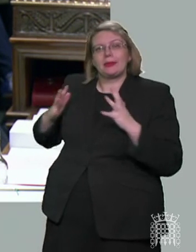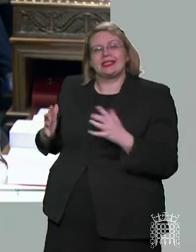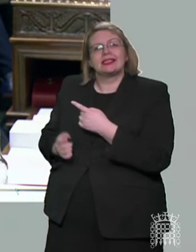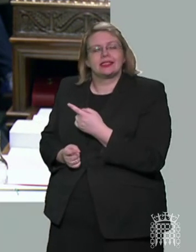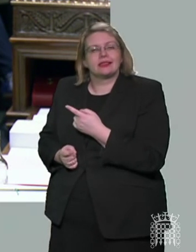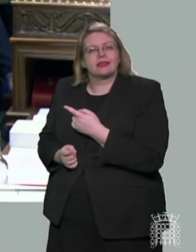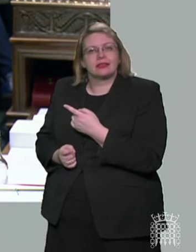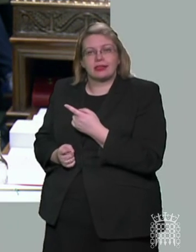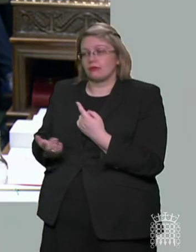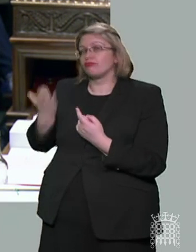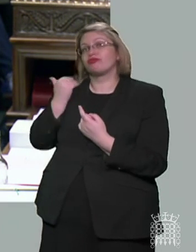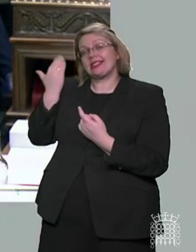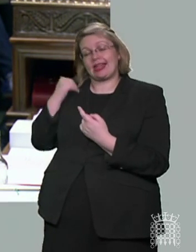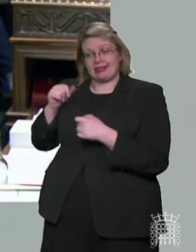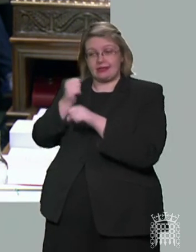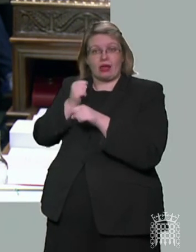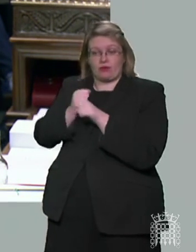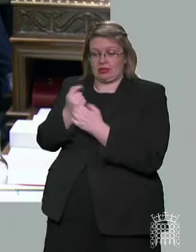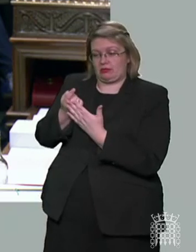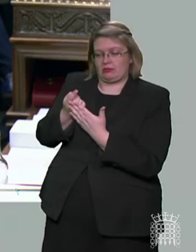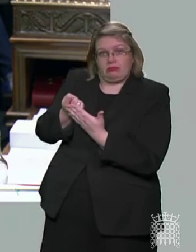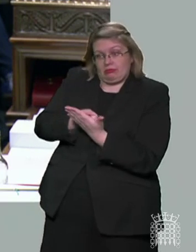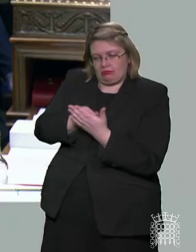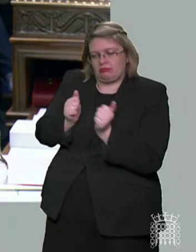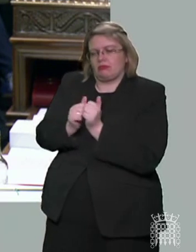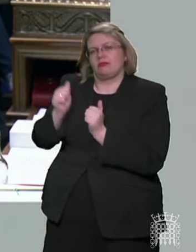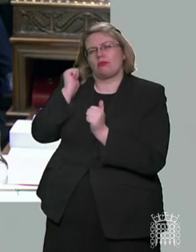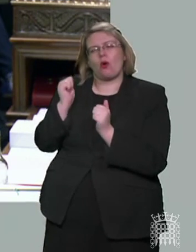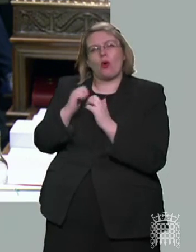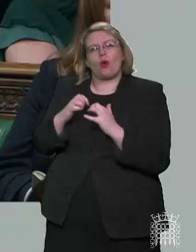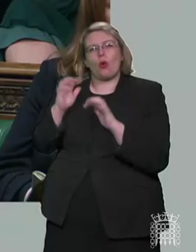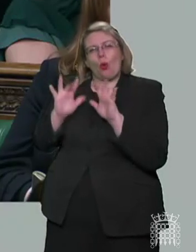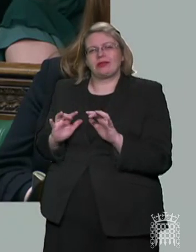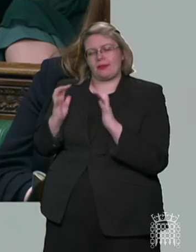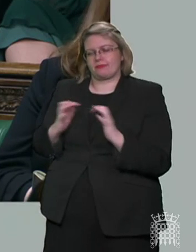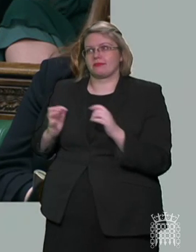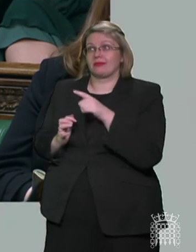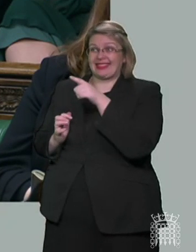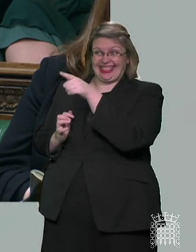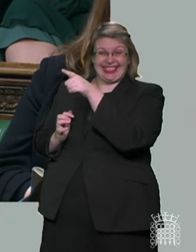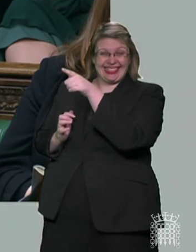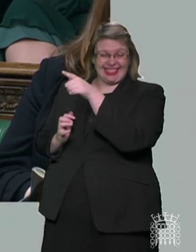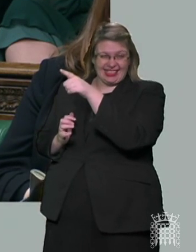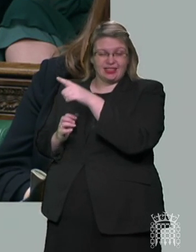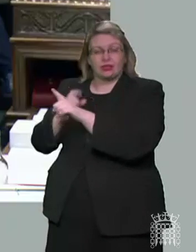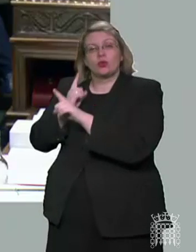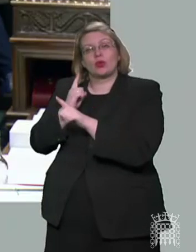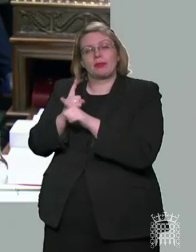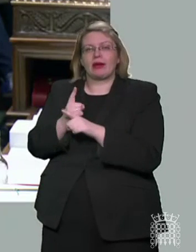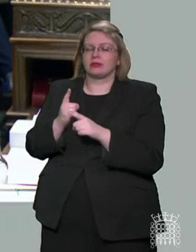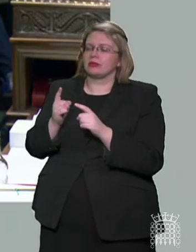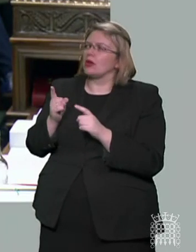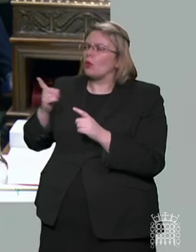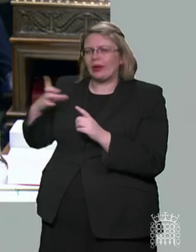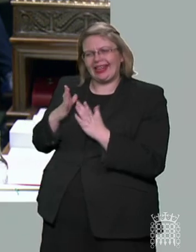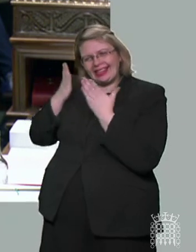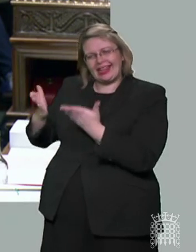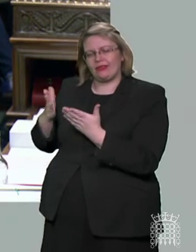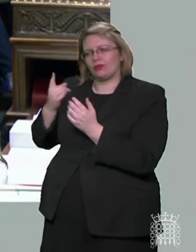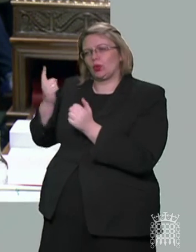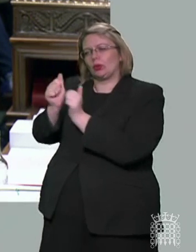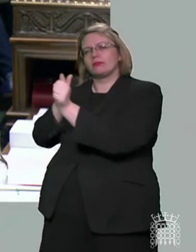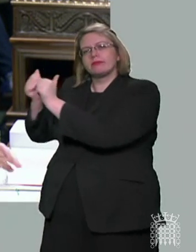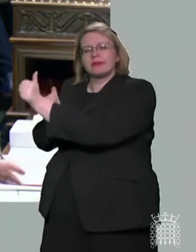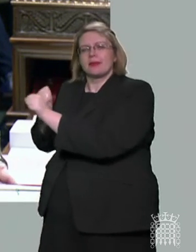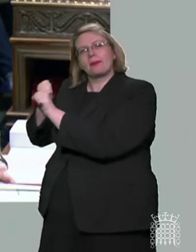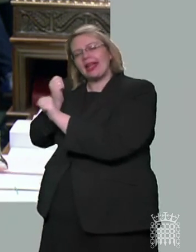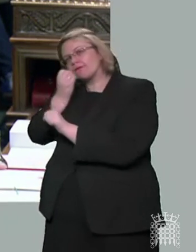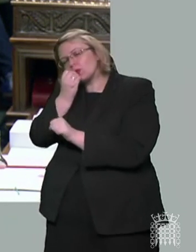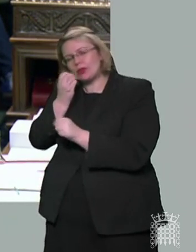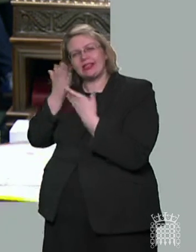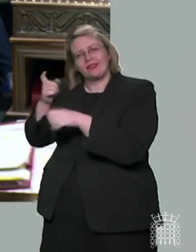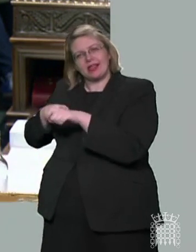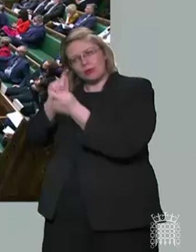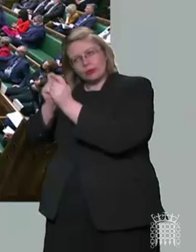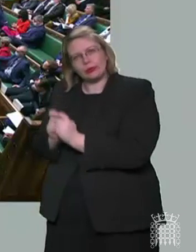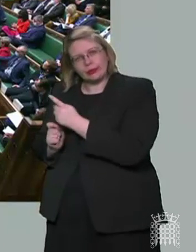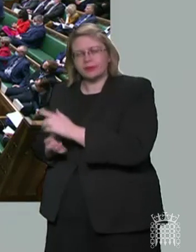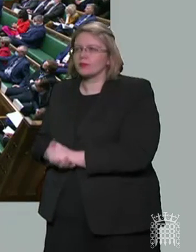The House passed measures already in the autumn—the ones to which he refers—and we are giving the industry more time to adjust to the impact of those measures.